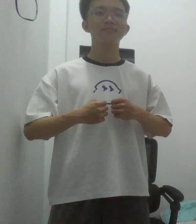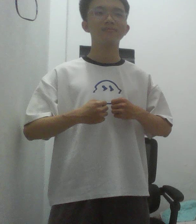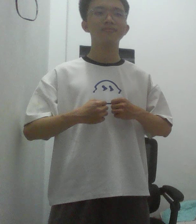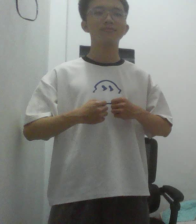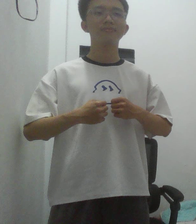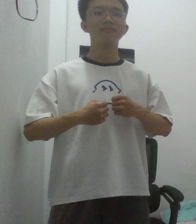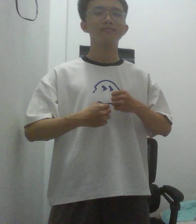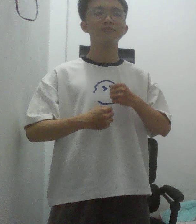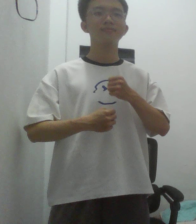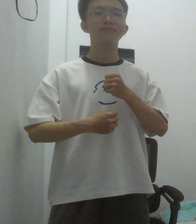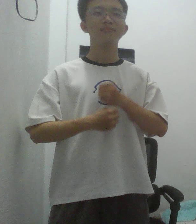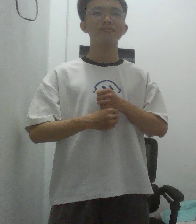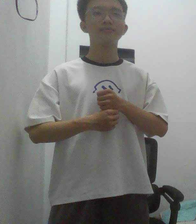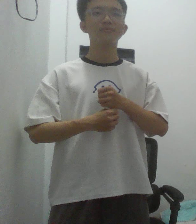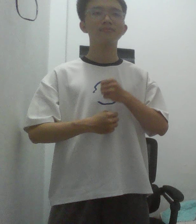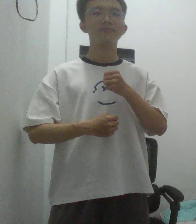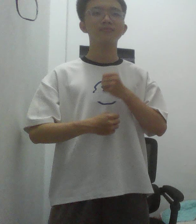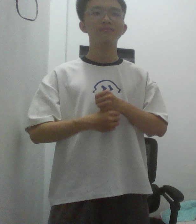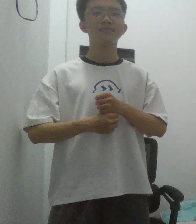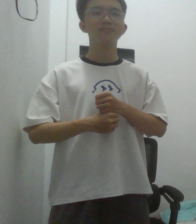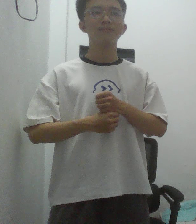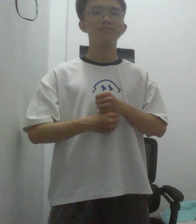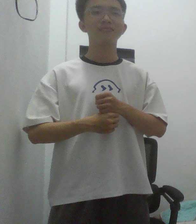cong viec